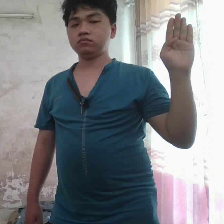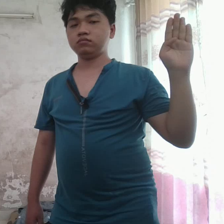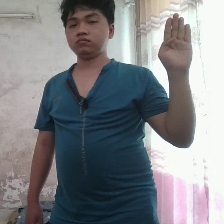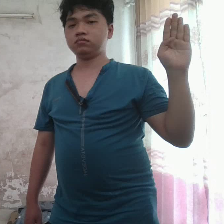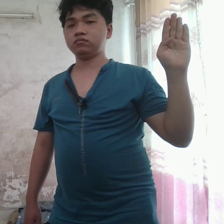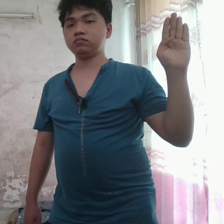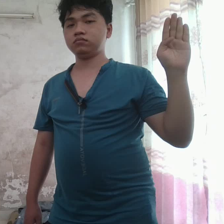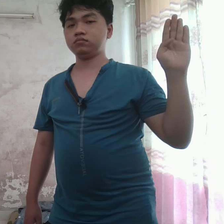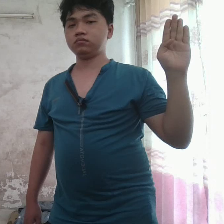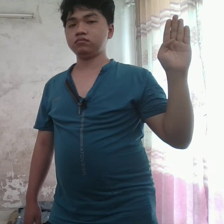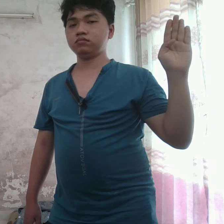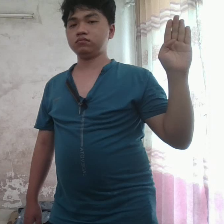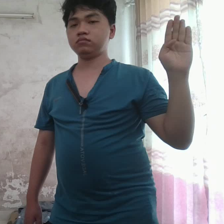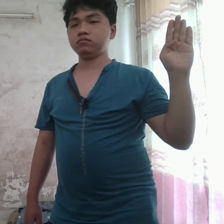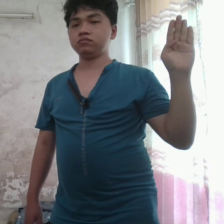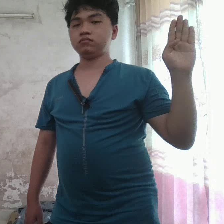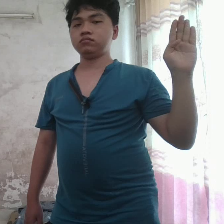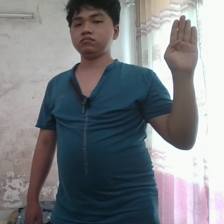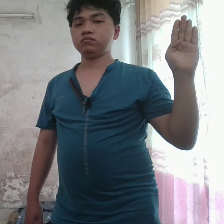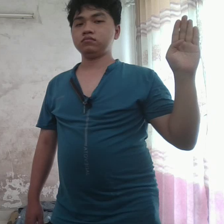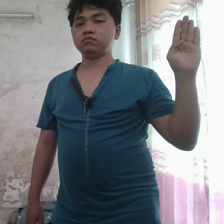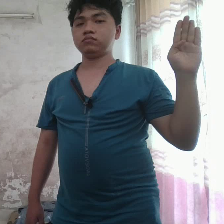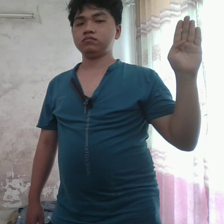b